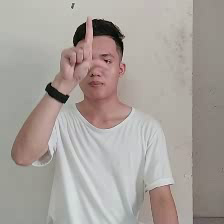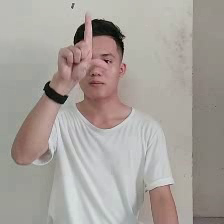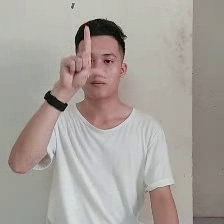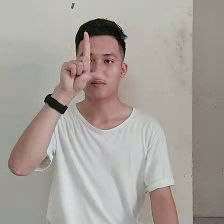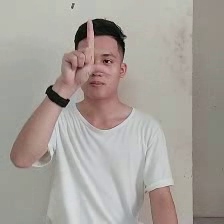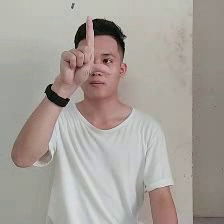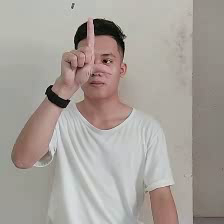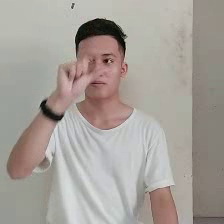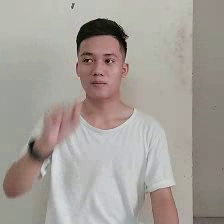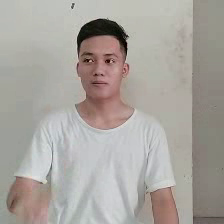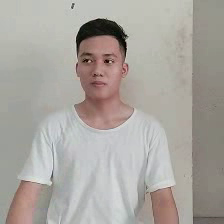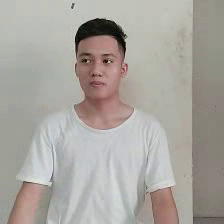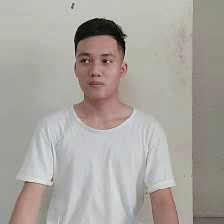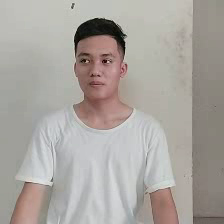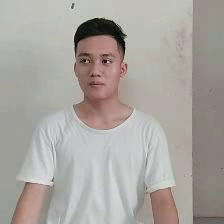Lo lắng